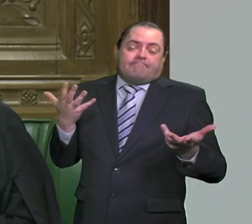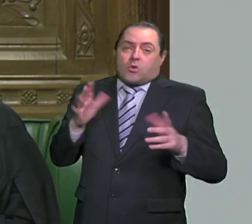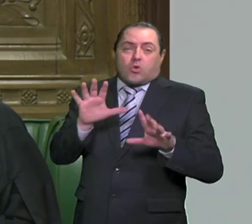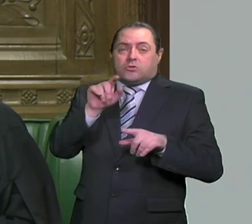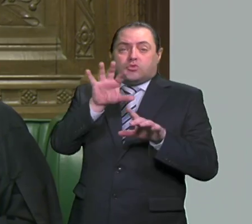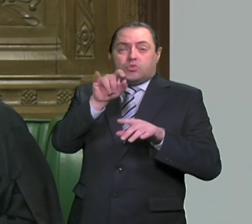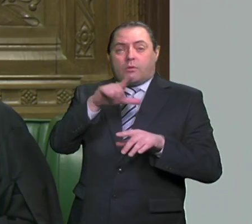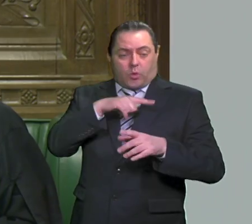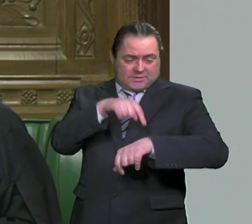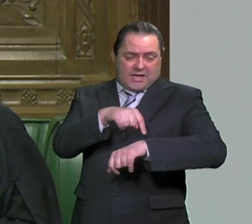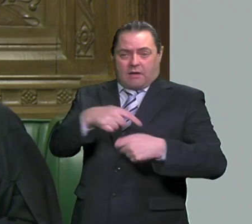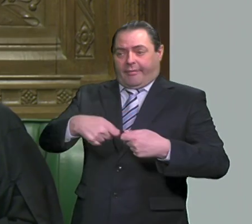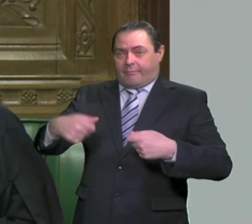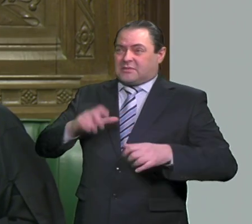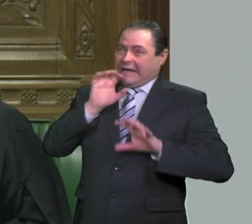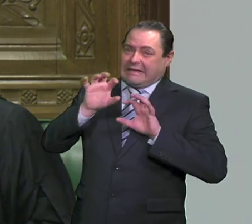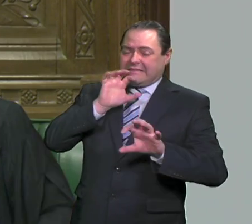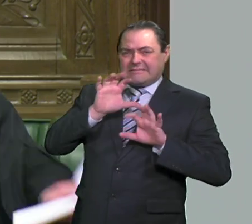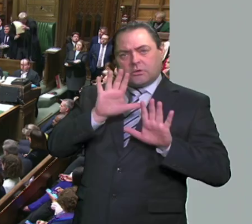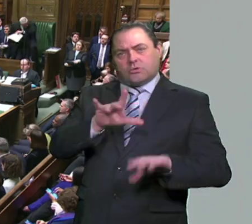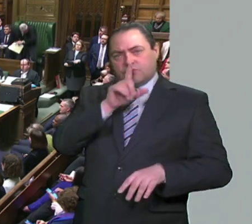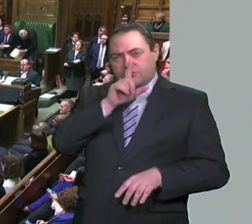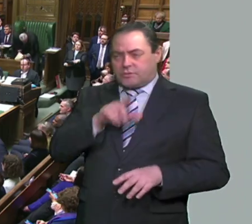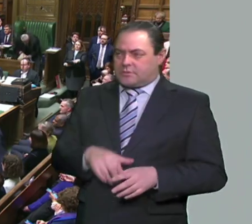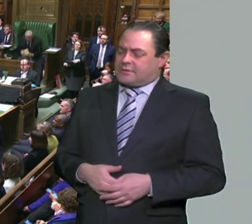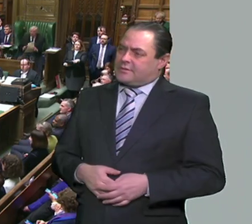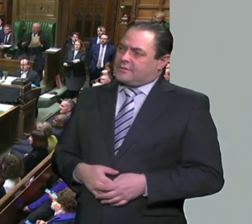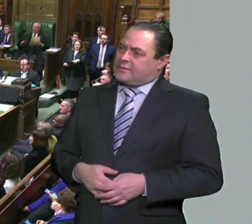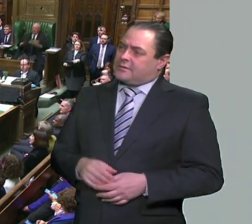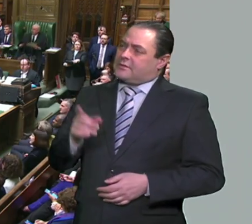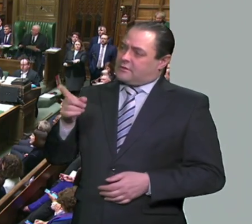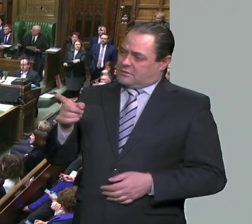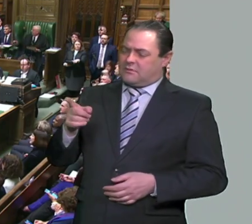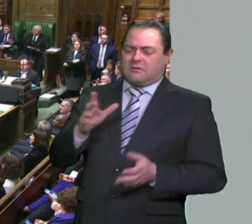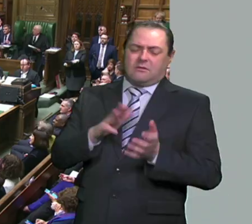Let us get through these questions, so we can get some Back Benchers in.